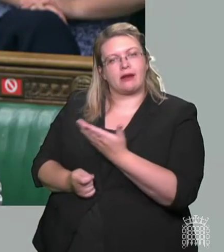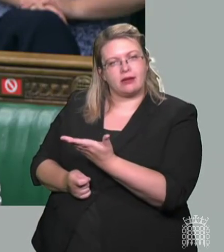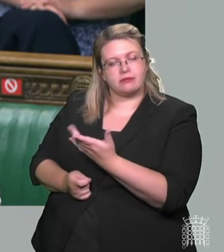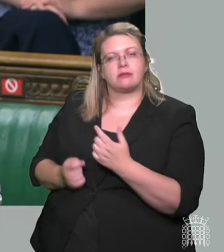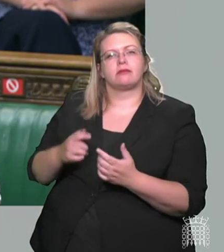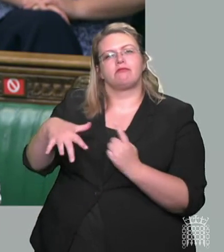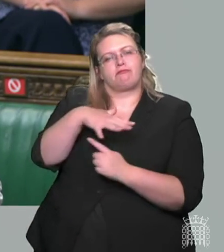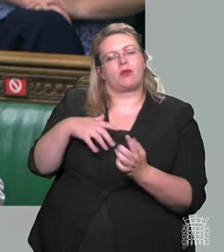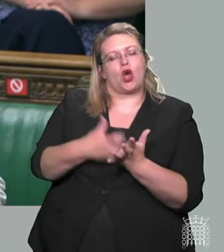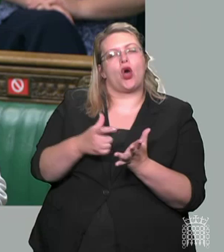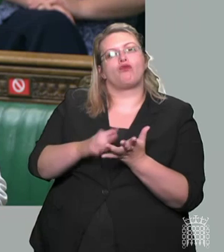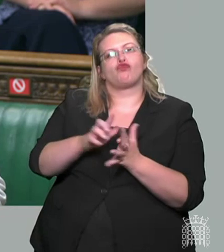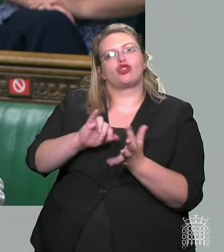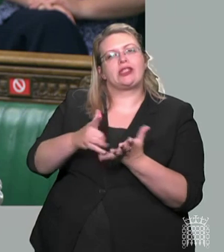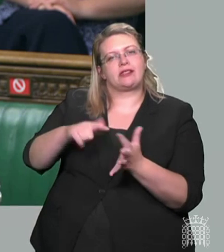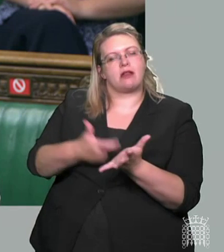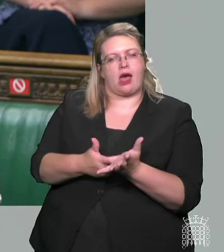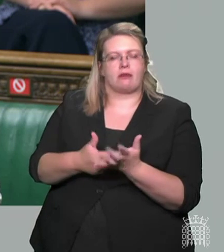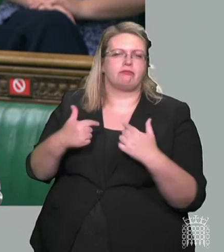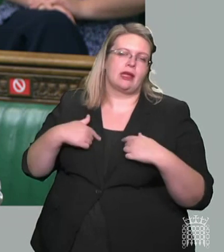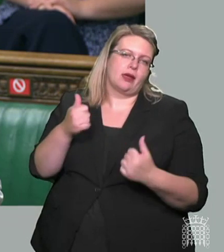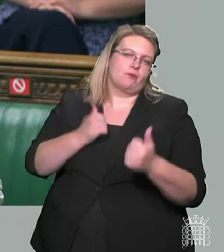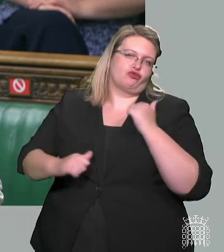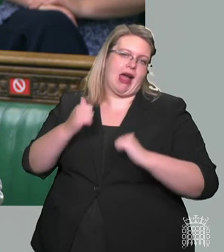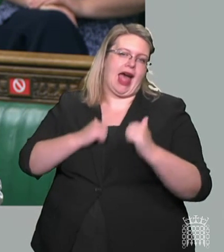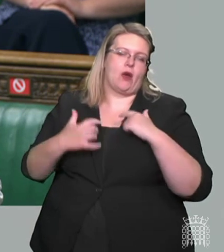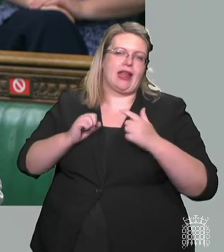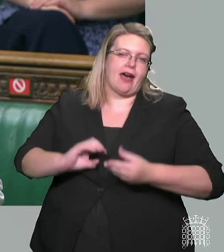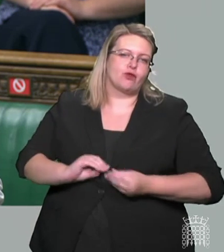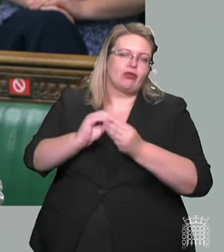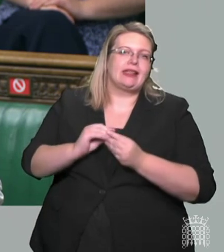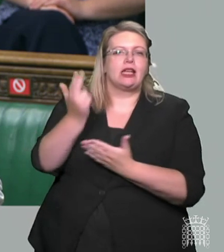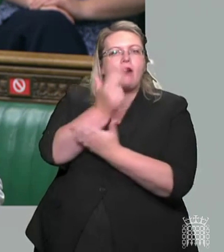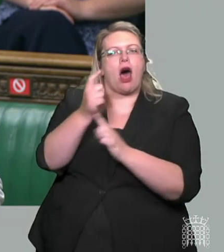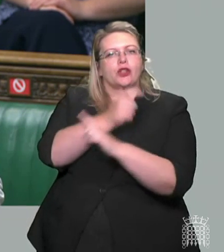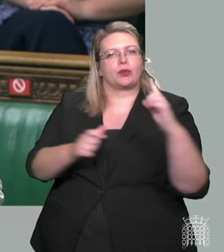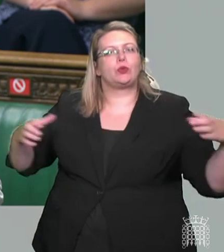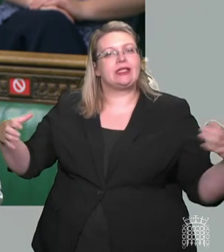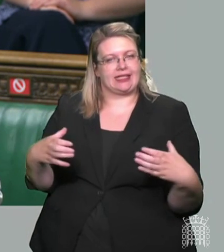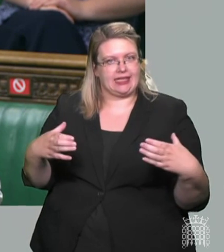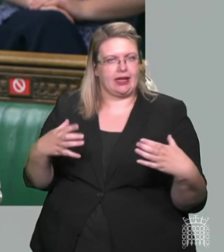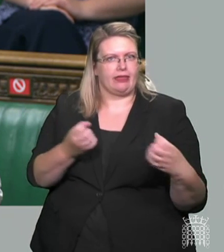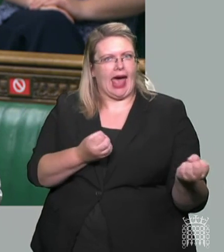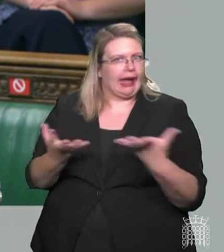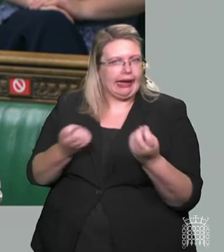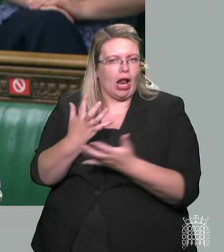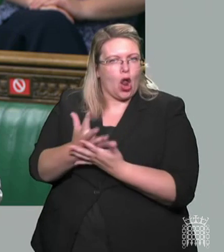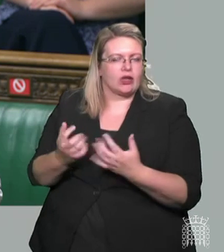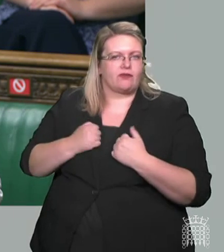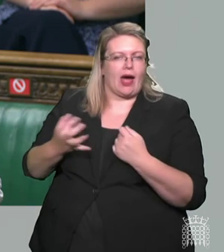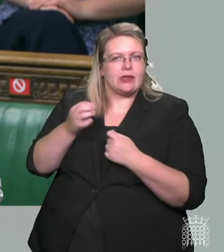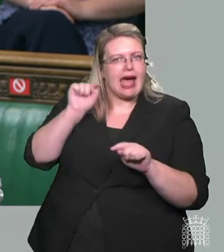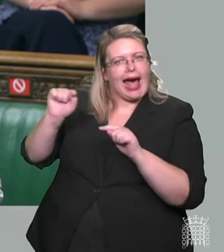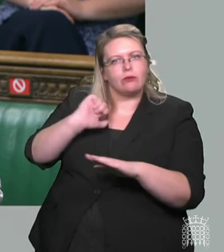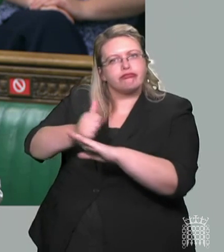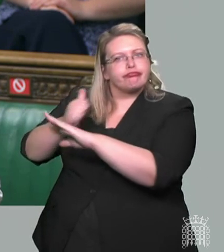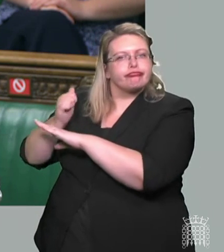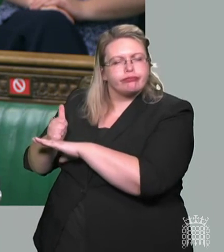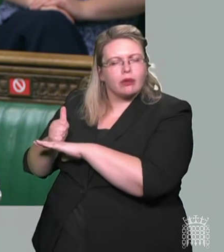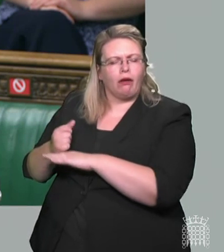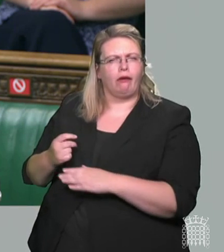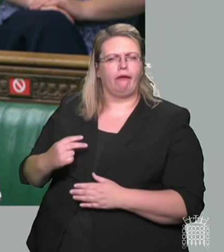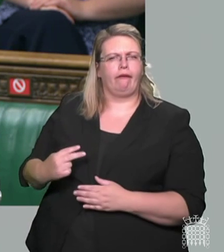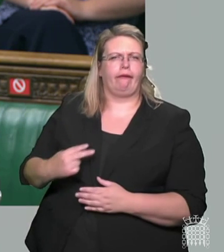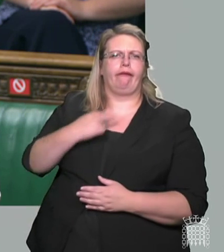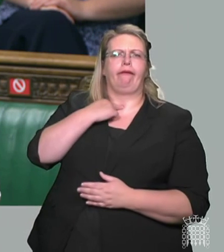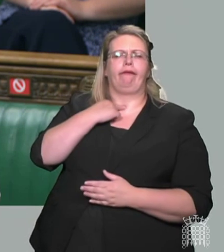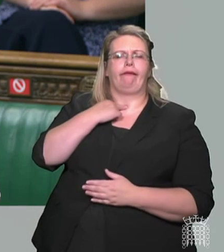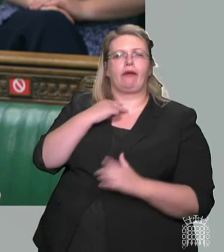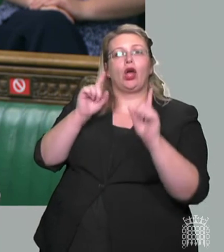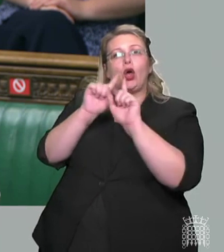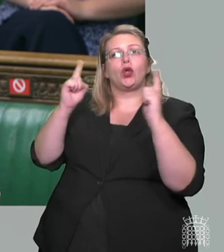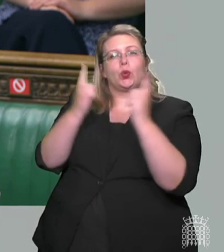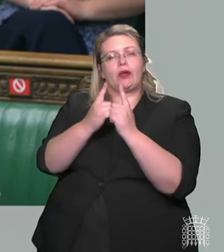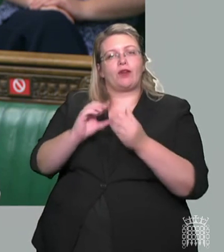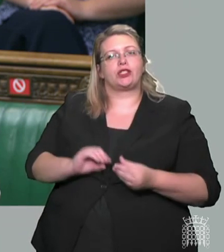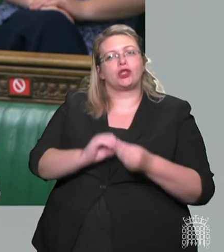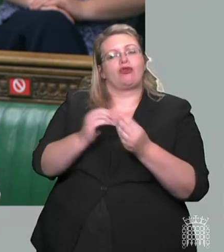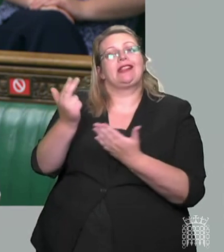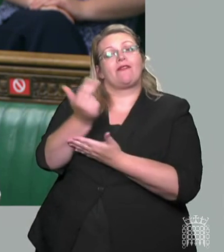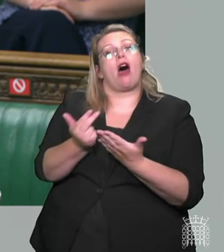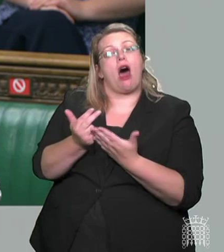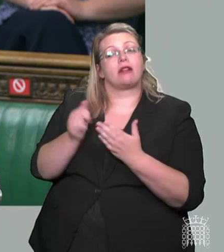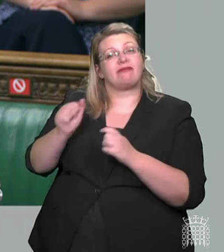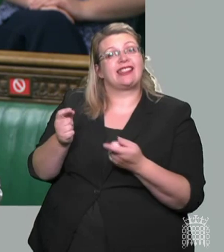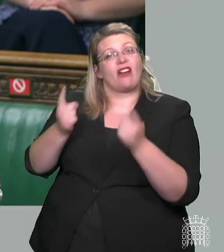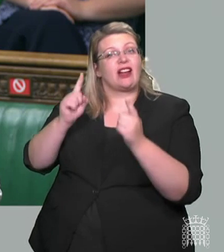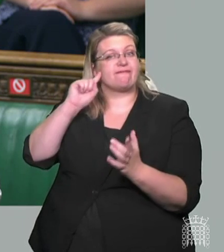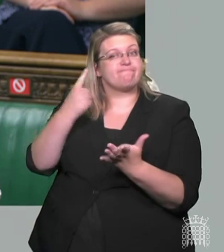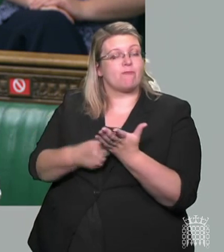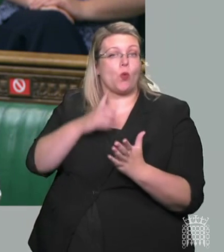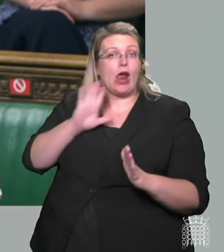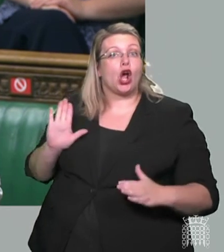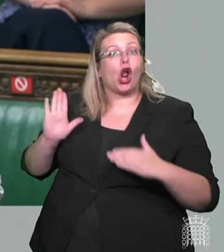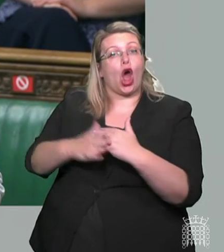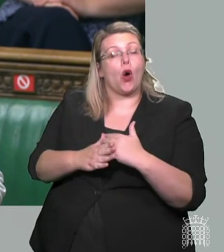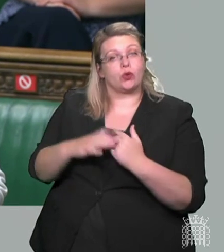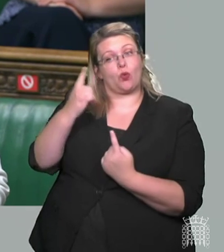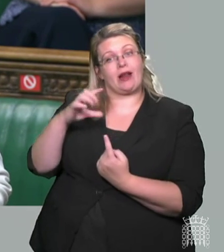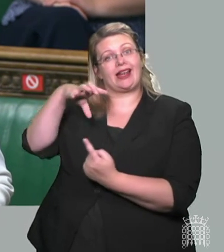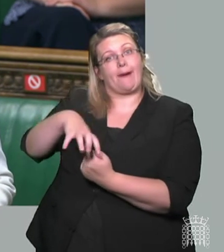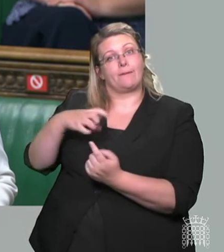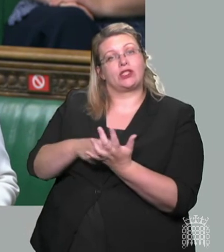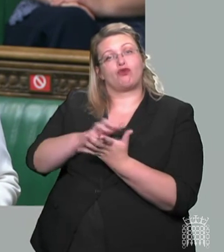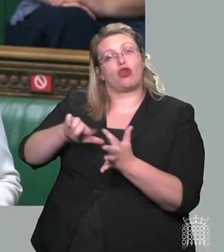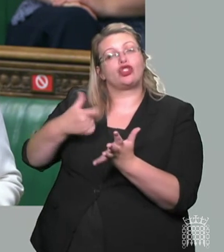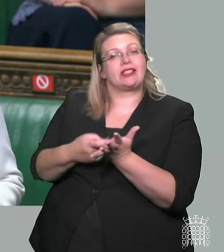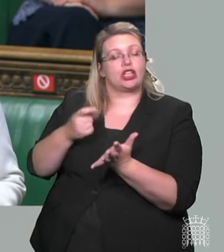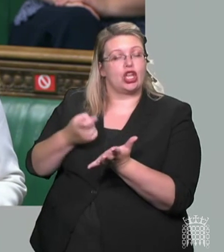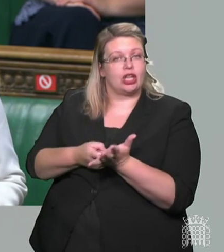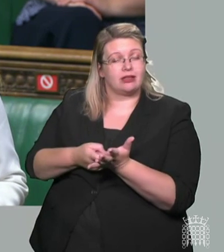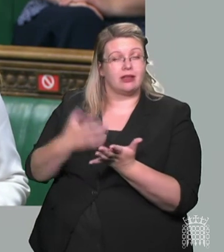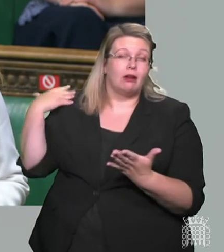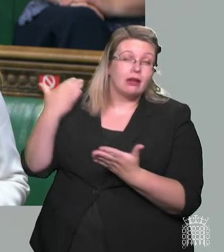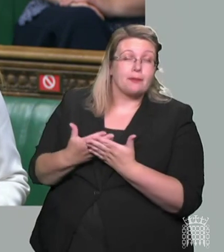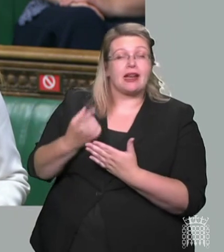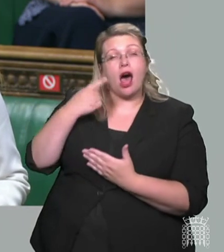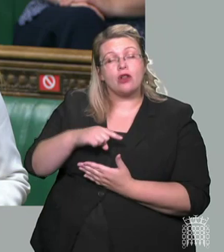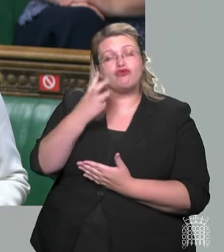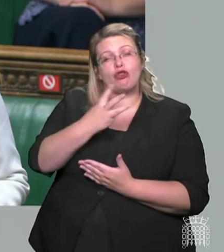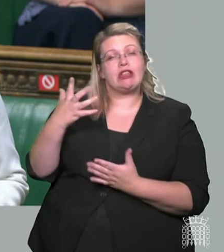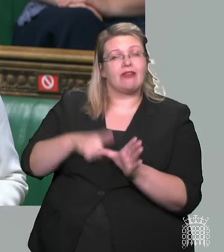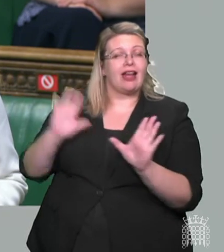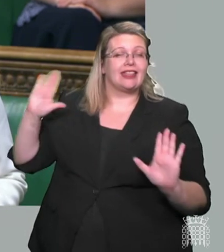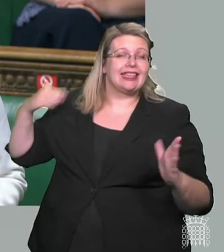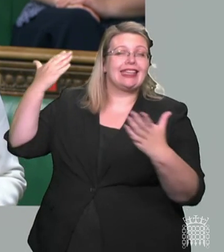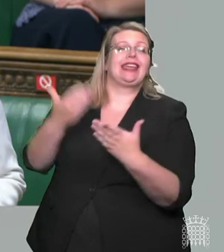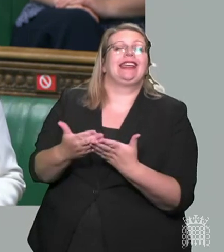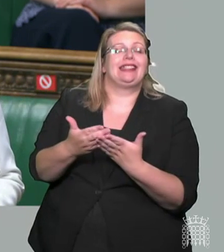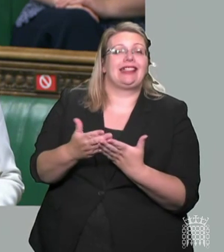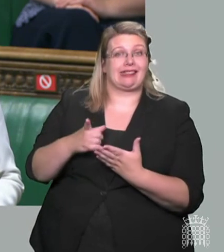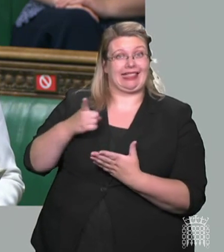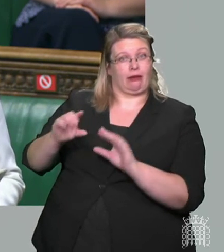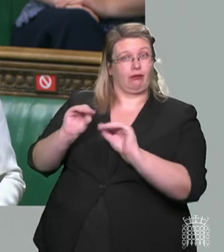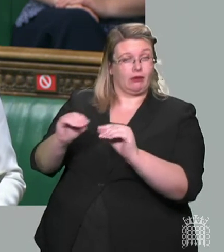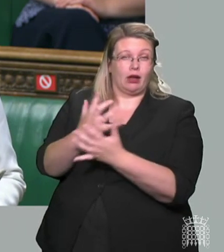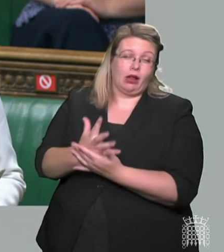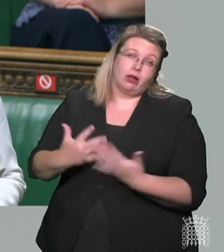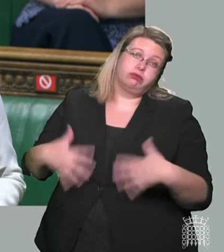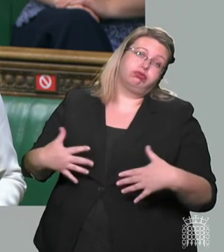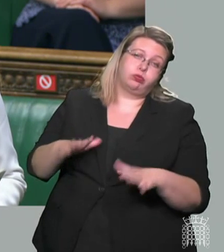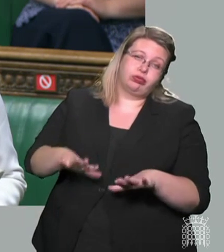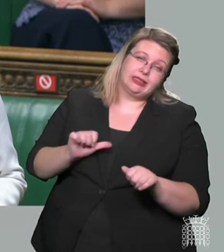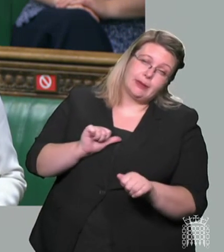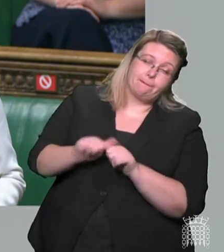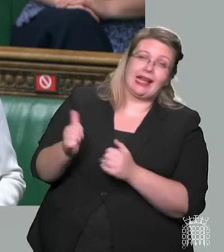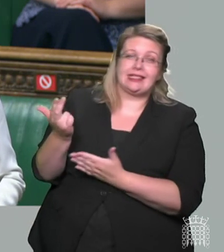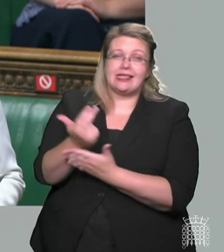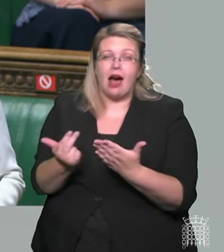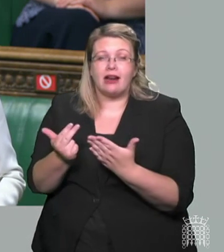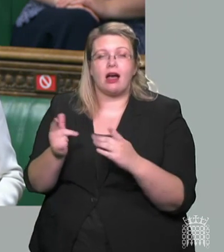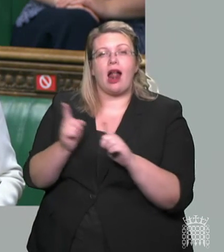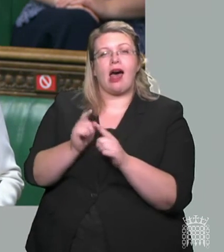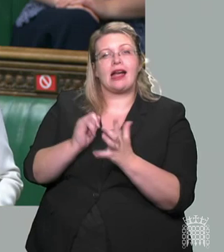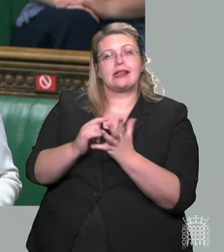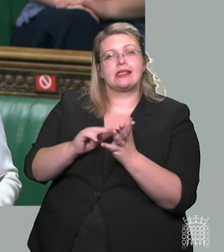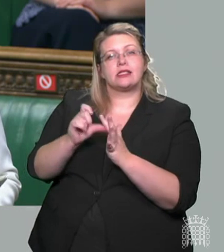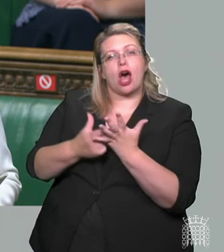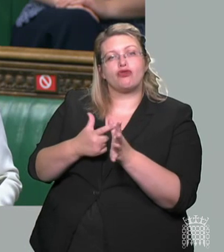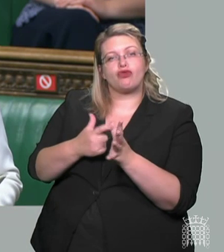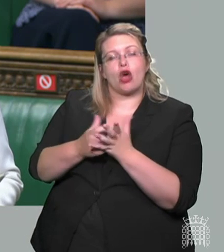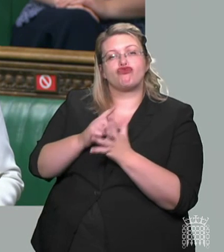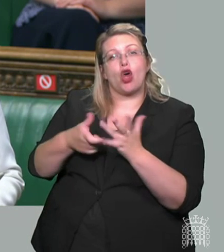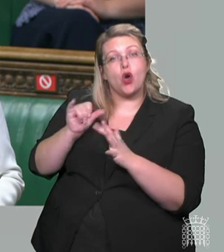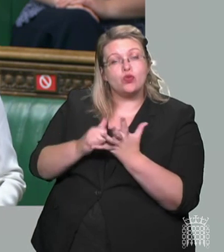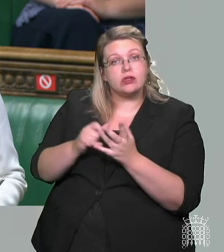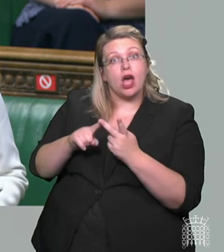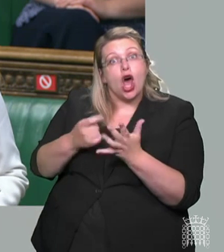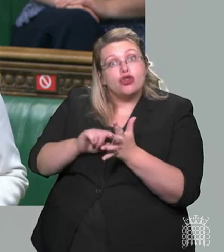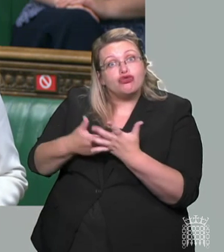In Rochester, we are incredibly proud of our long-standing creative arts community and the contribution it makes to the Medway towns, so it has come as a huge blow that the board of directors at the University for the Creative Arts has decided to close Rochester campus after its 135-year history in the town and having inspired some of our most successful artists and designers such as Dame Zandra Rhodes, Karen Millen and Tracey Emin.